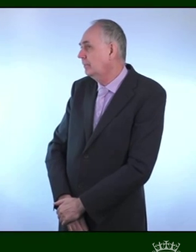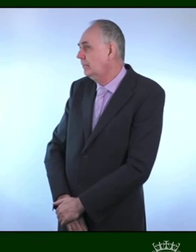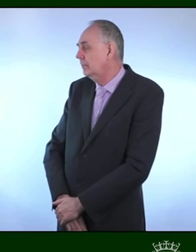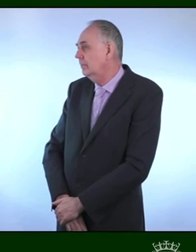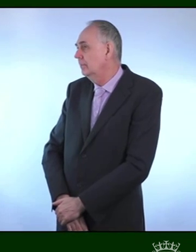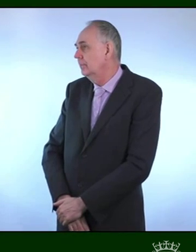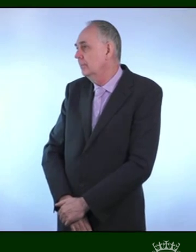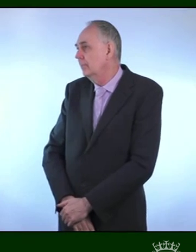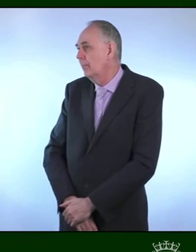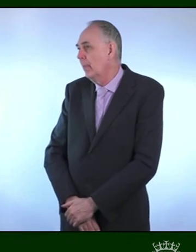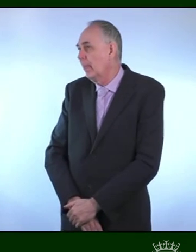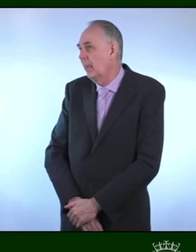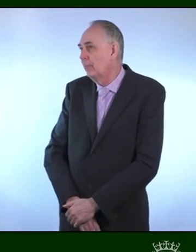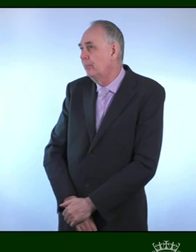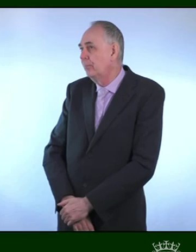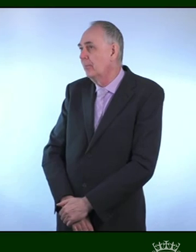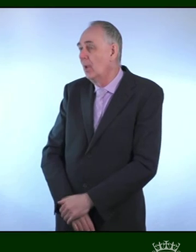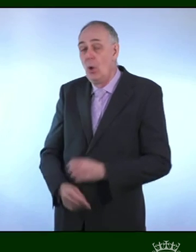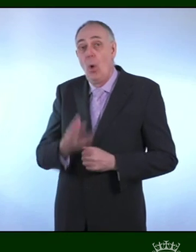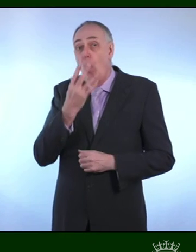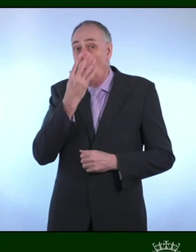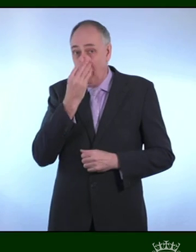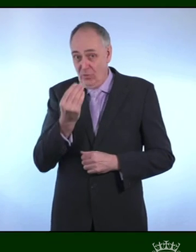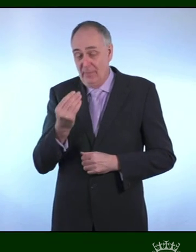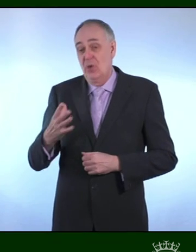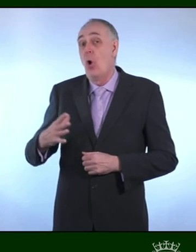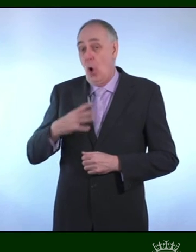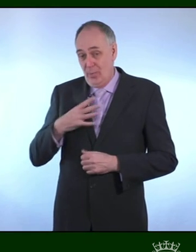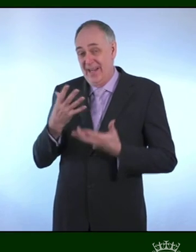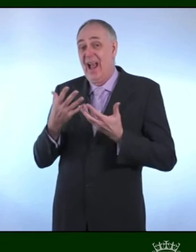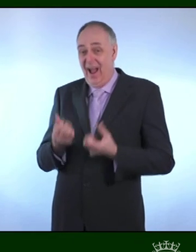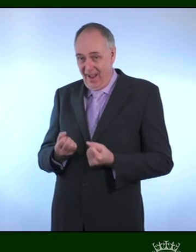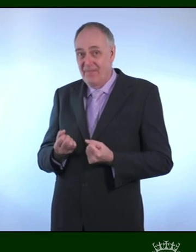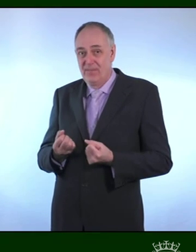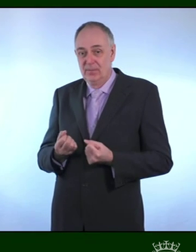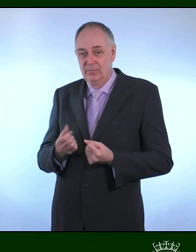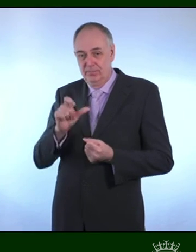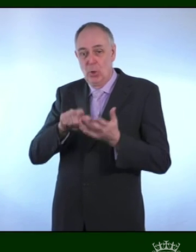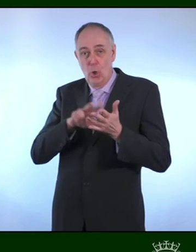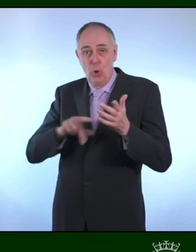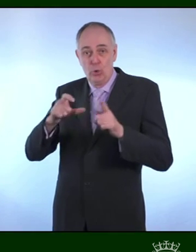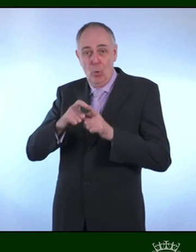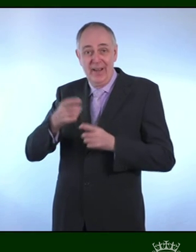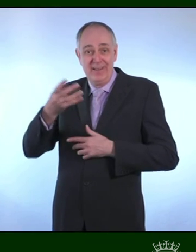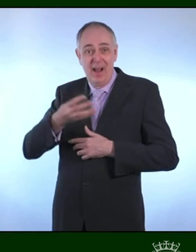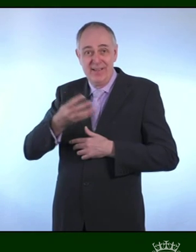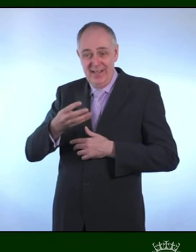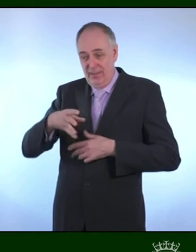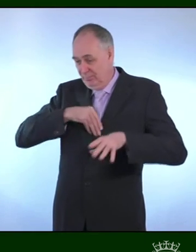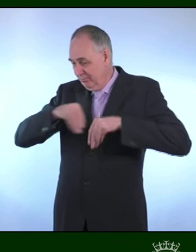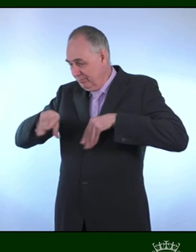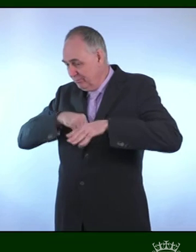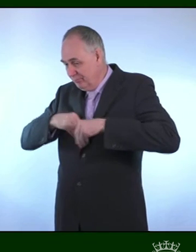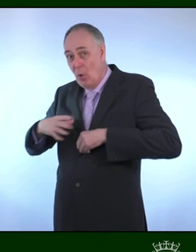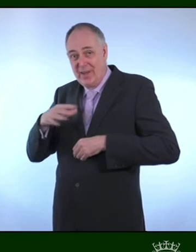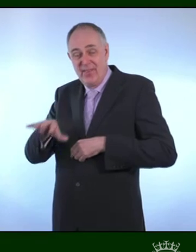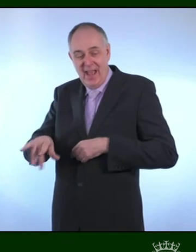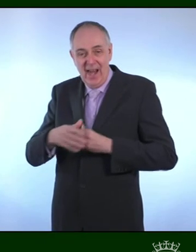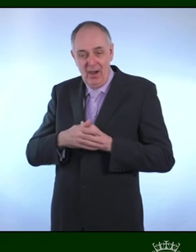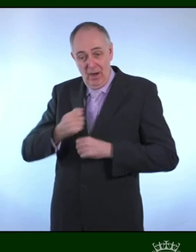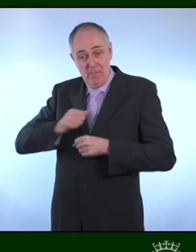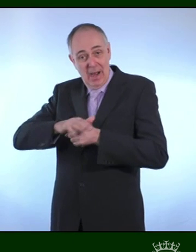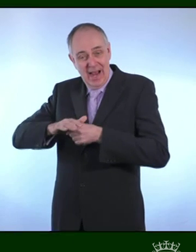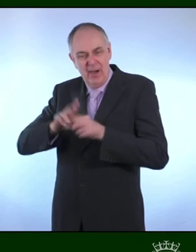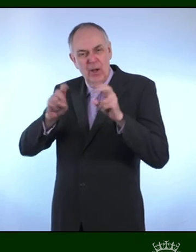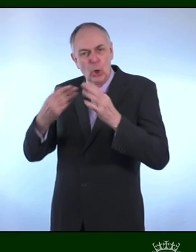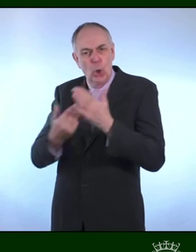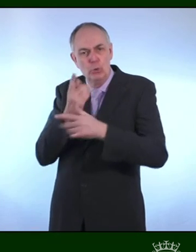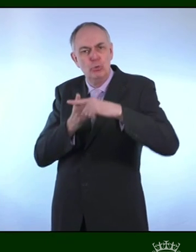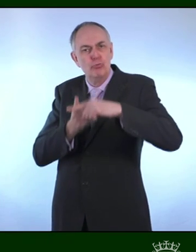Wolverhampton has sadly already seen many cases of covid-19, and I am sure the Prime Minister would like to join me in thanking all the staff at New Cross Hospital in my constituency.